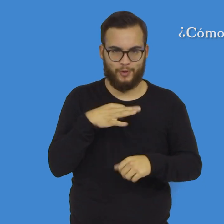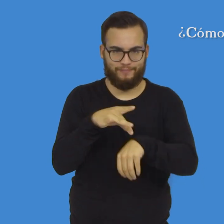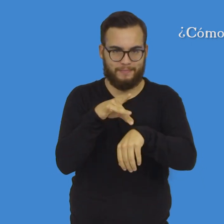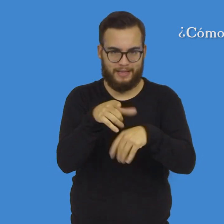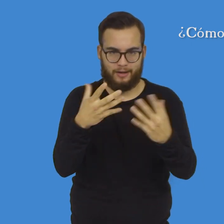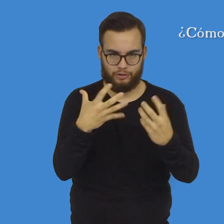enfermo